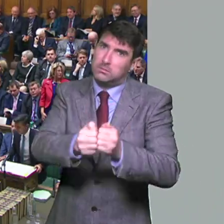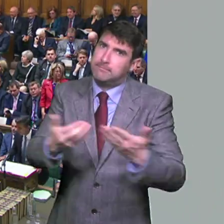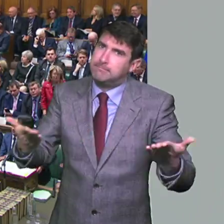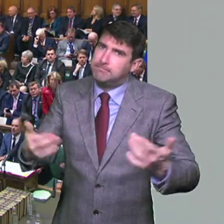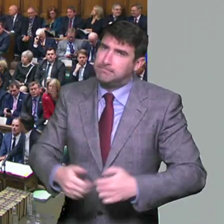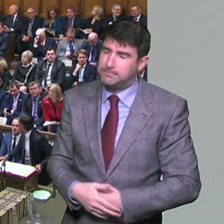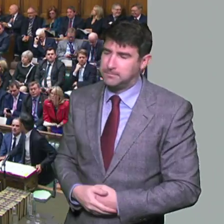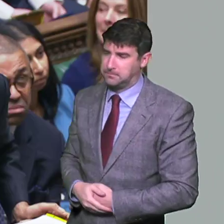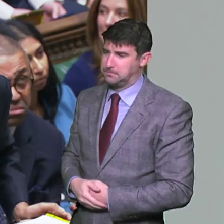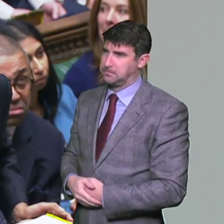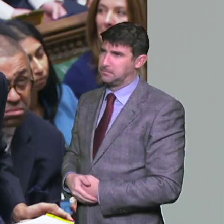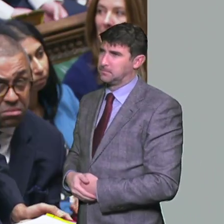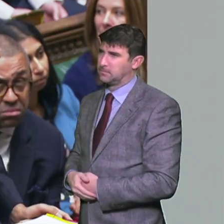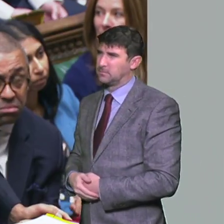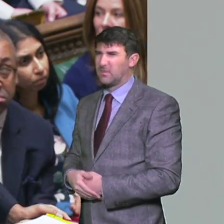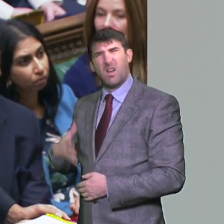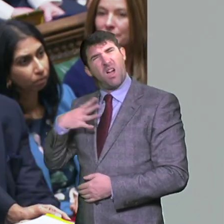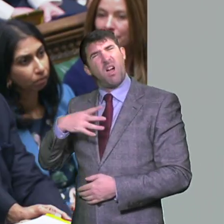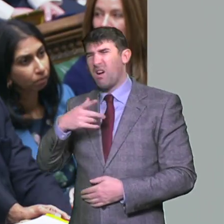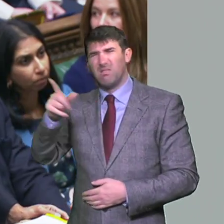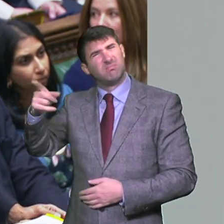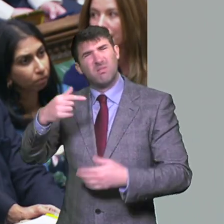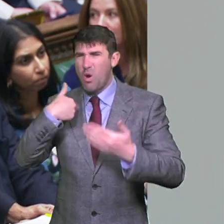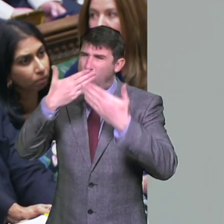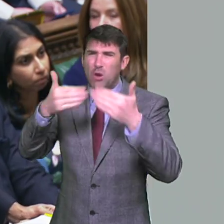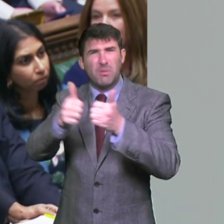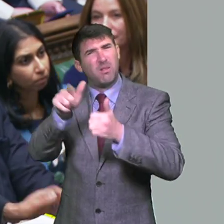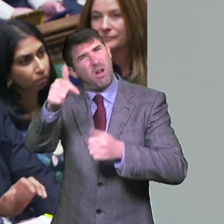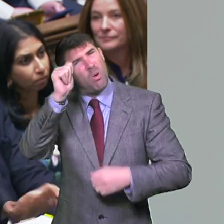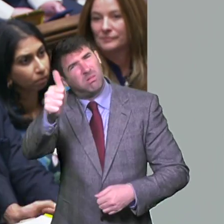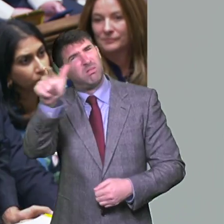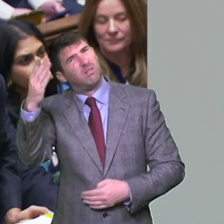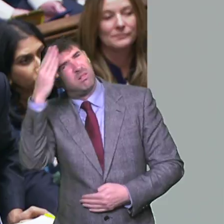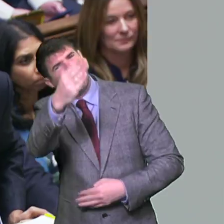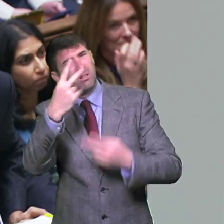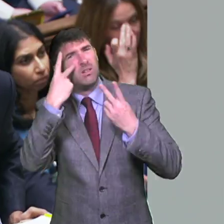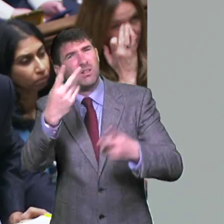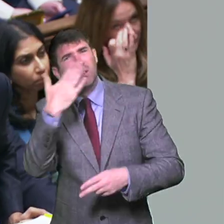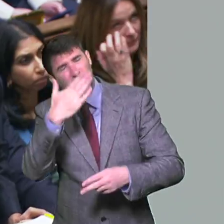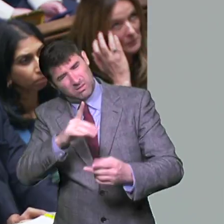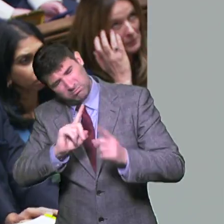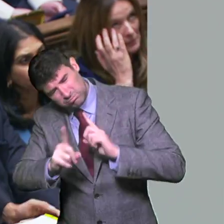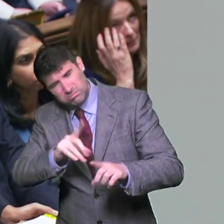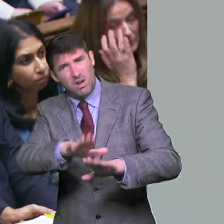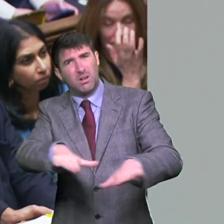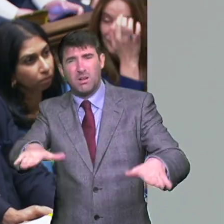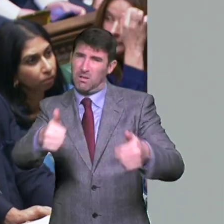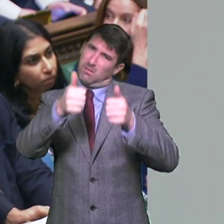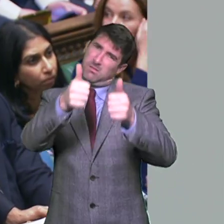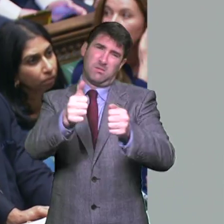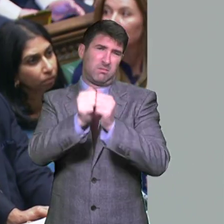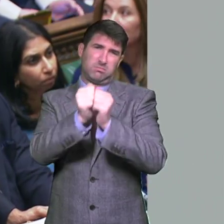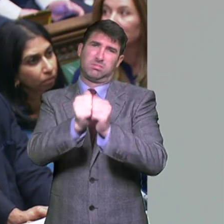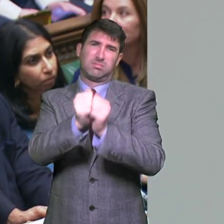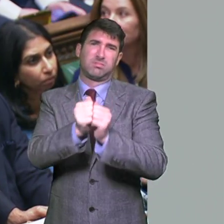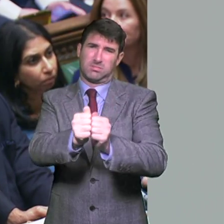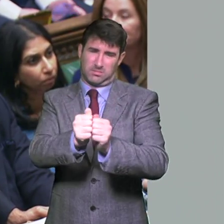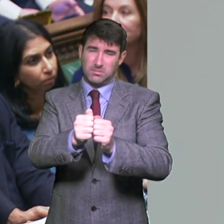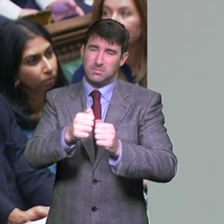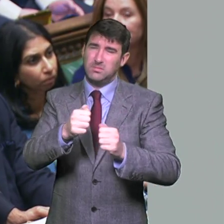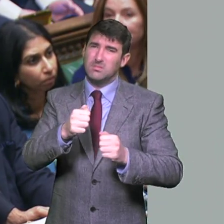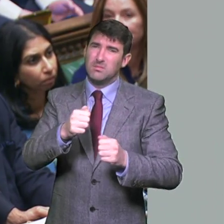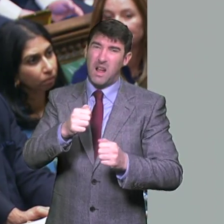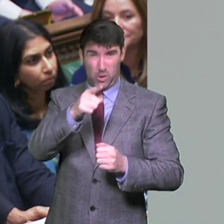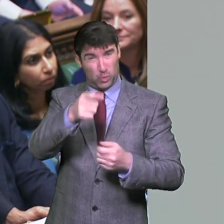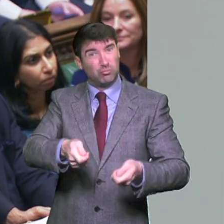It is fantastic that my honourable Friend is engaging with his younger constituents at Boothroyd Academy on such an important issue, and I know that they will welcome his commitment to supporting them.